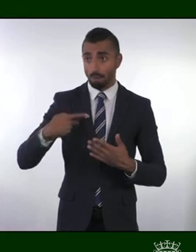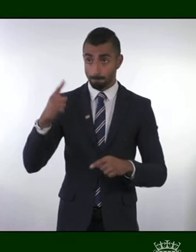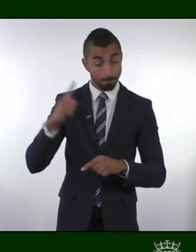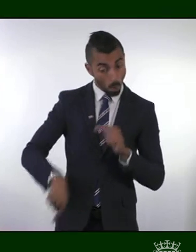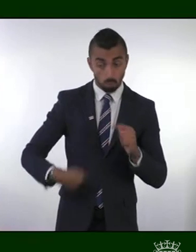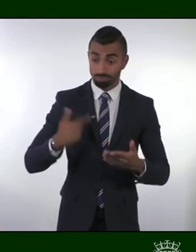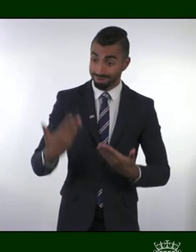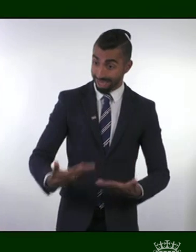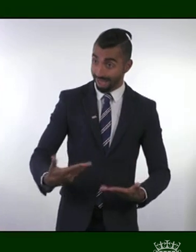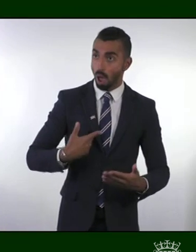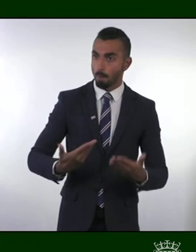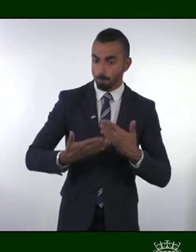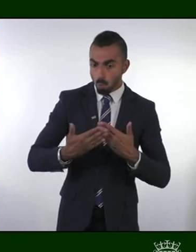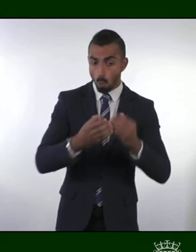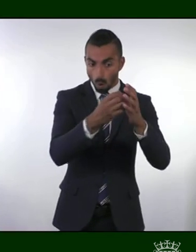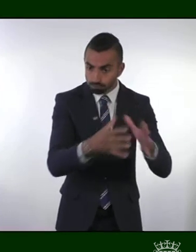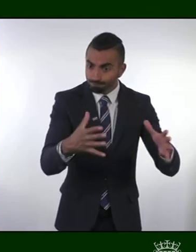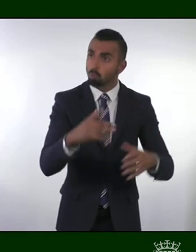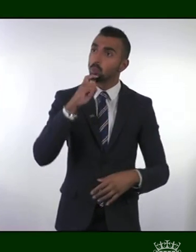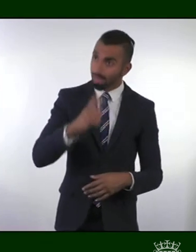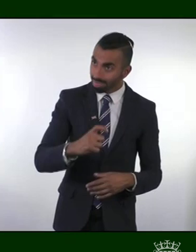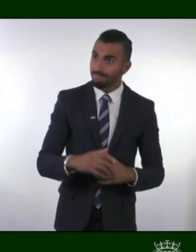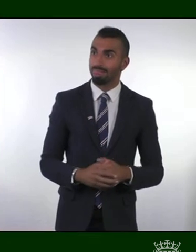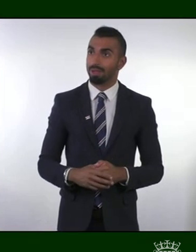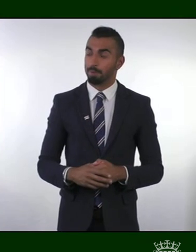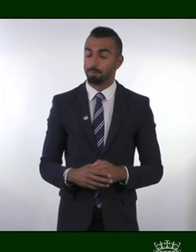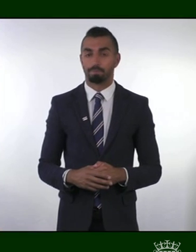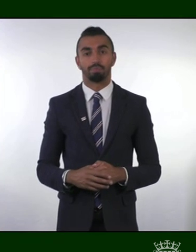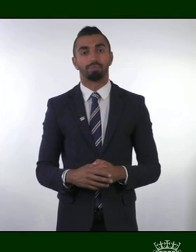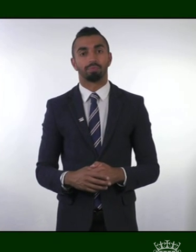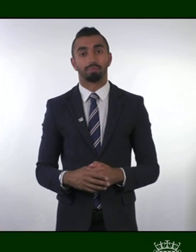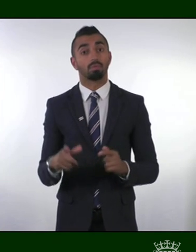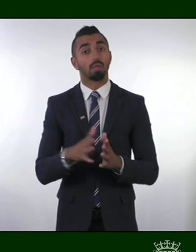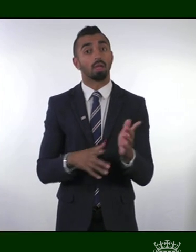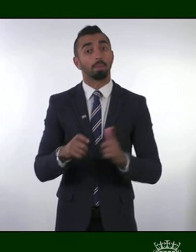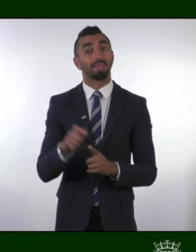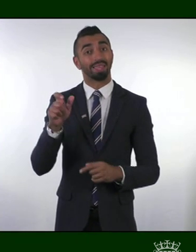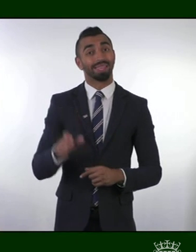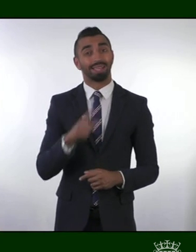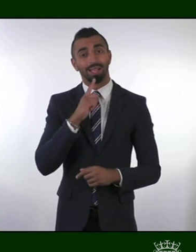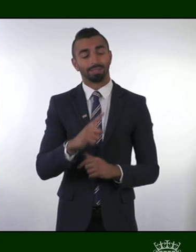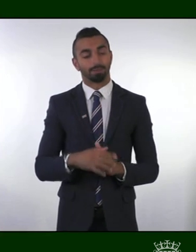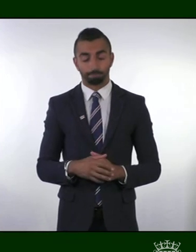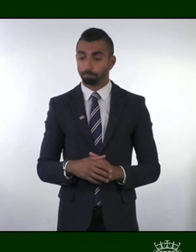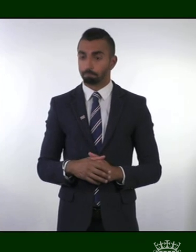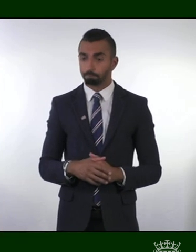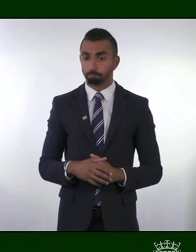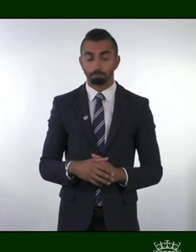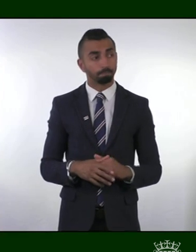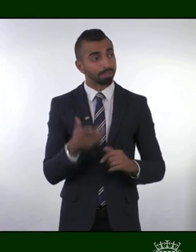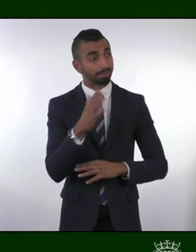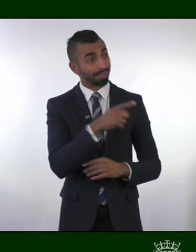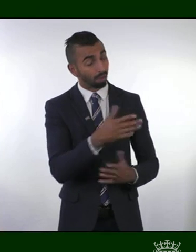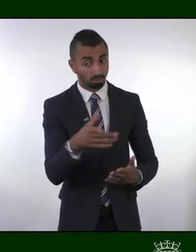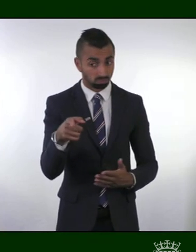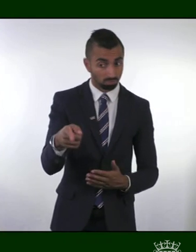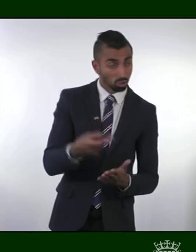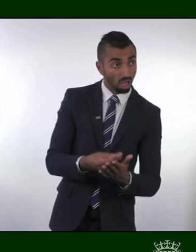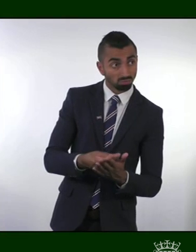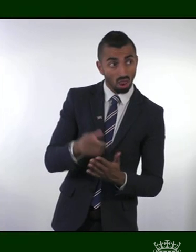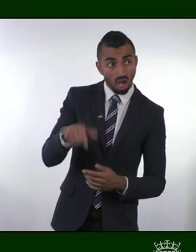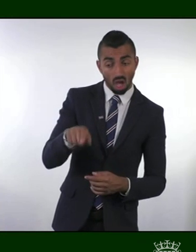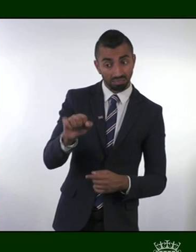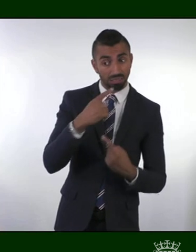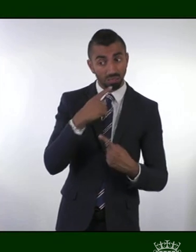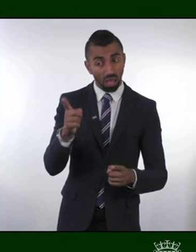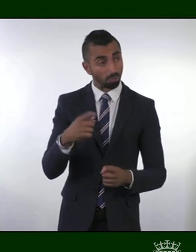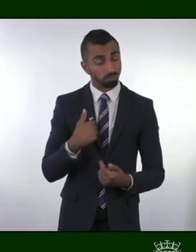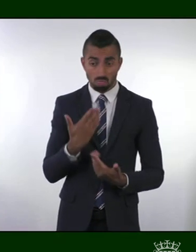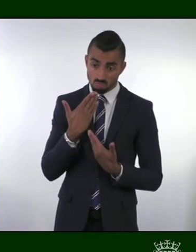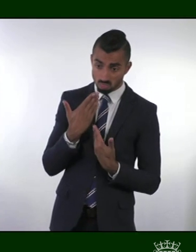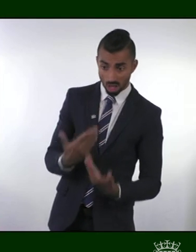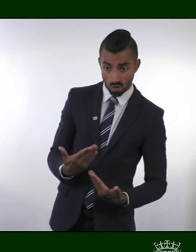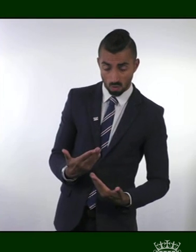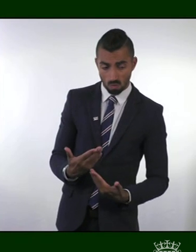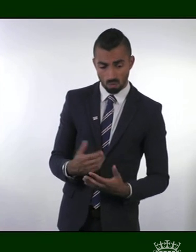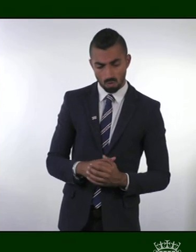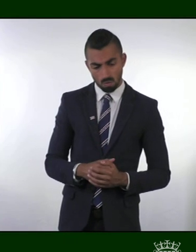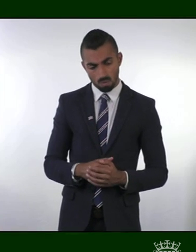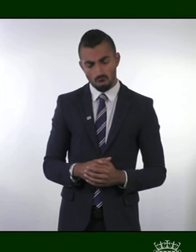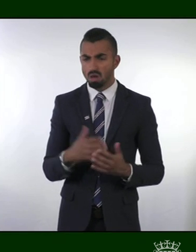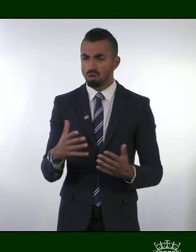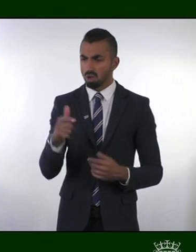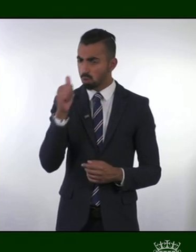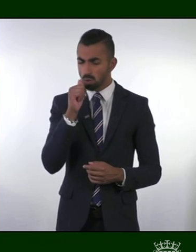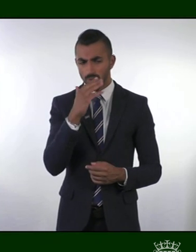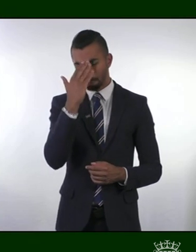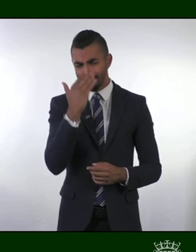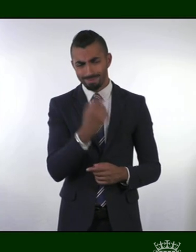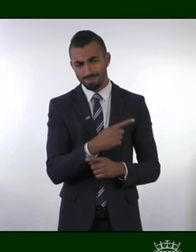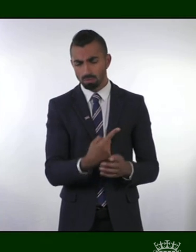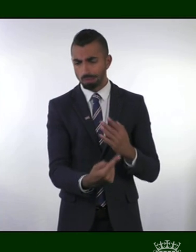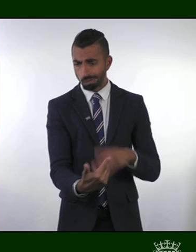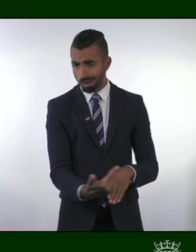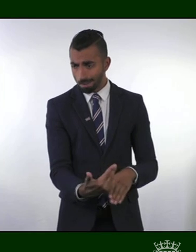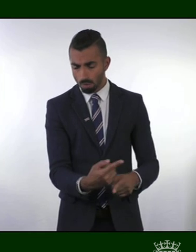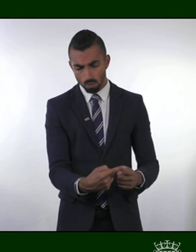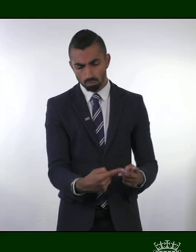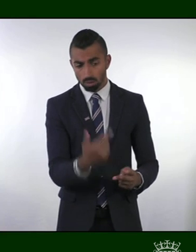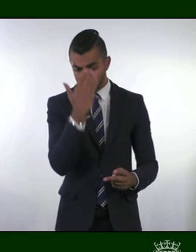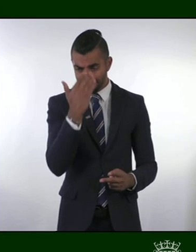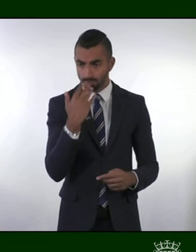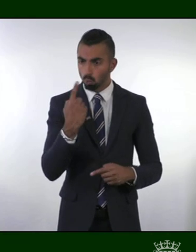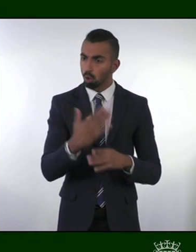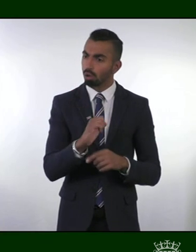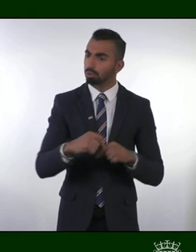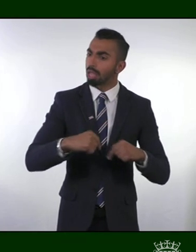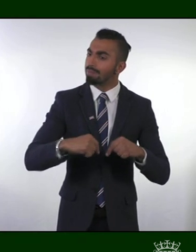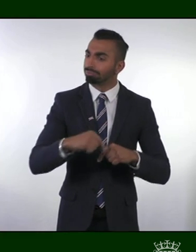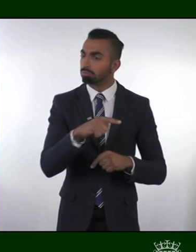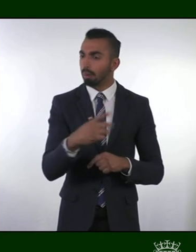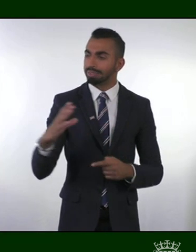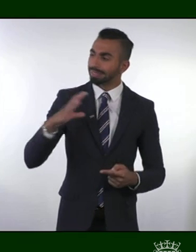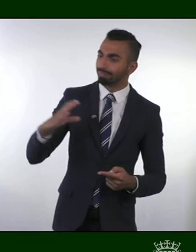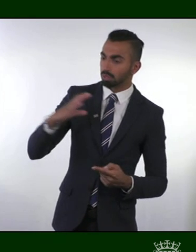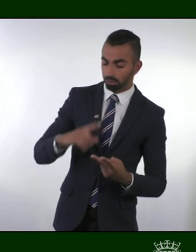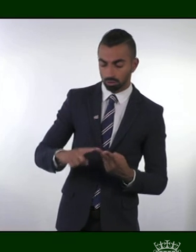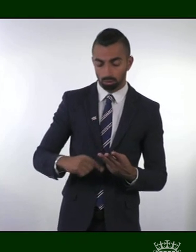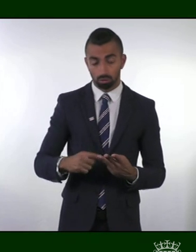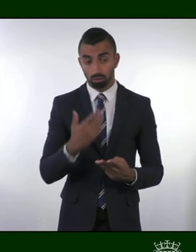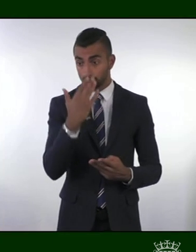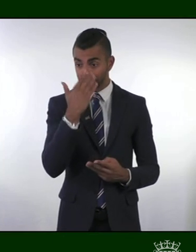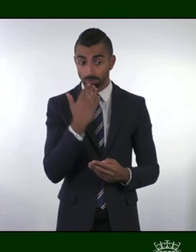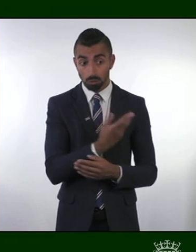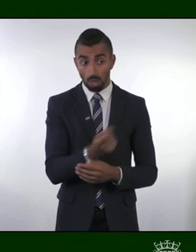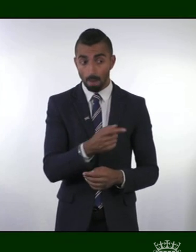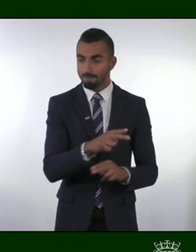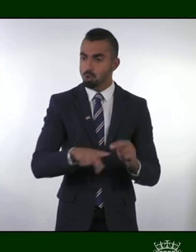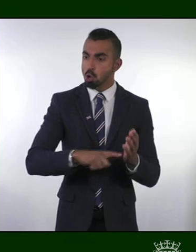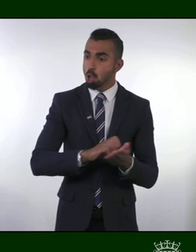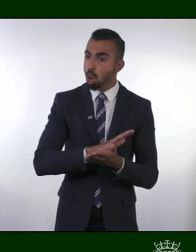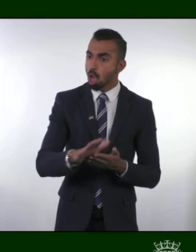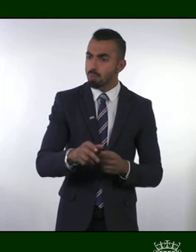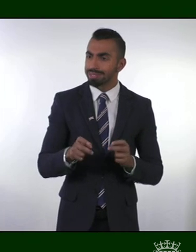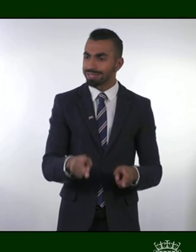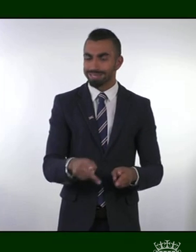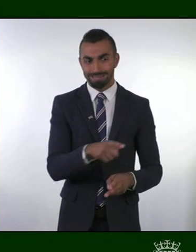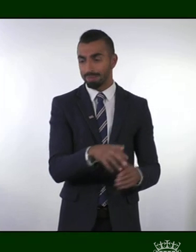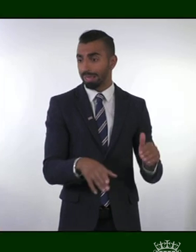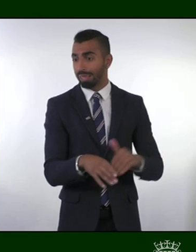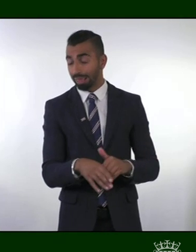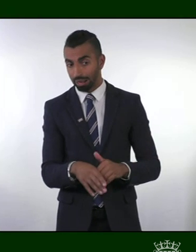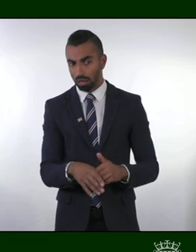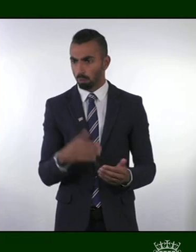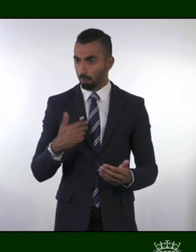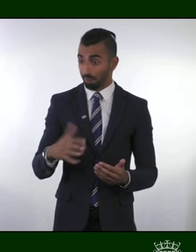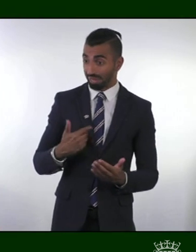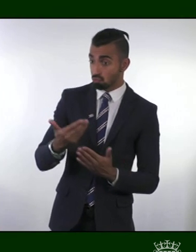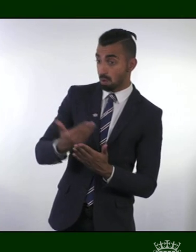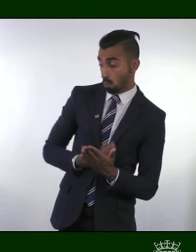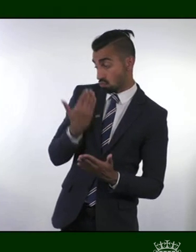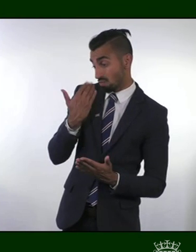I thank my right honourable Friend for his statement, and I add my voice to those highlighting the plight of self-employed people, or people who have been remunerating themselves through dividends and have not been able to benefit from the furlough scheme, as raised by my right honourable Friend the Chair of the Treasury Committee in a recent report; but